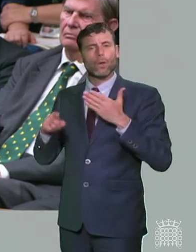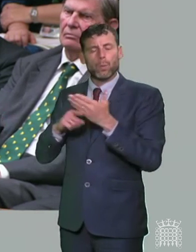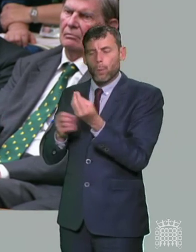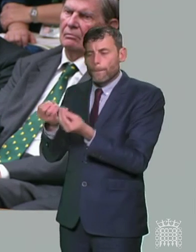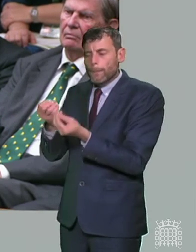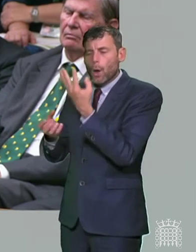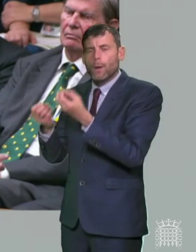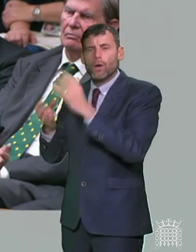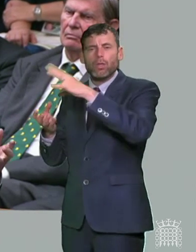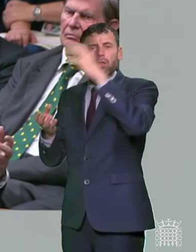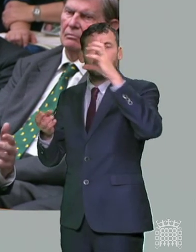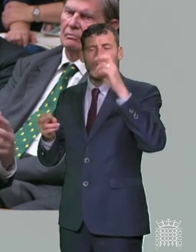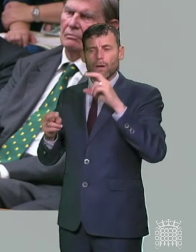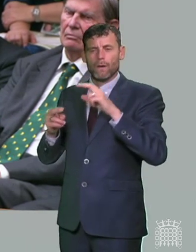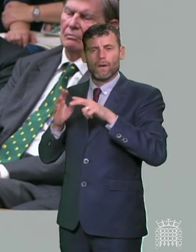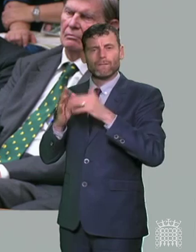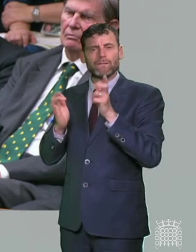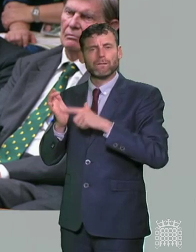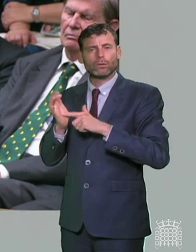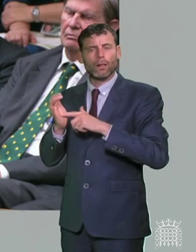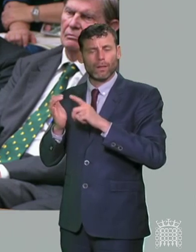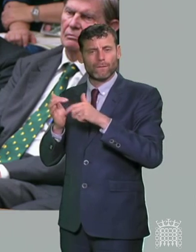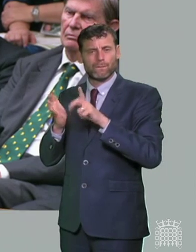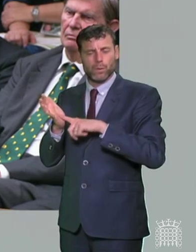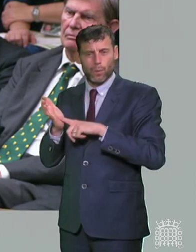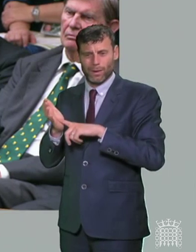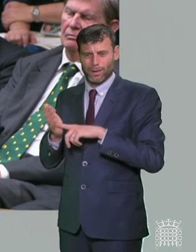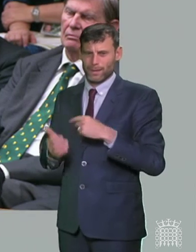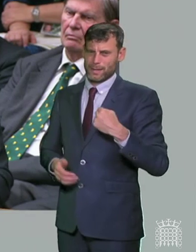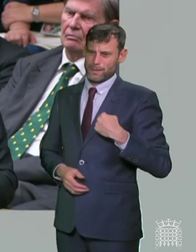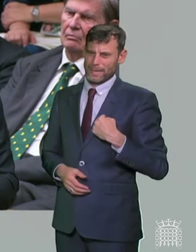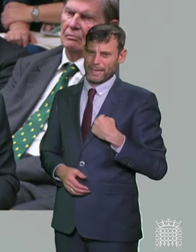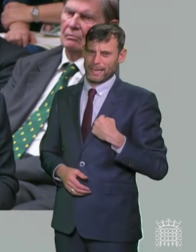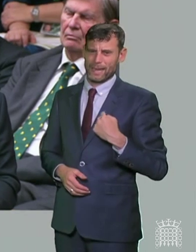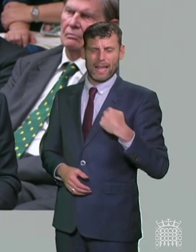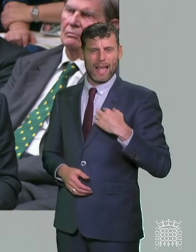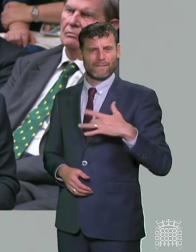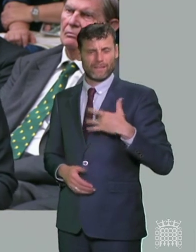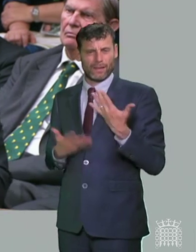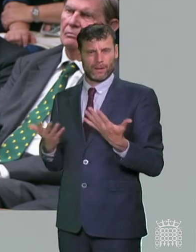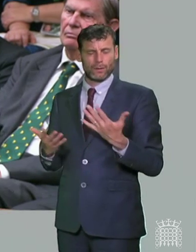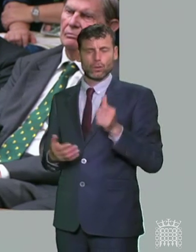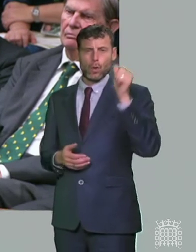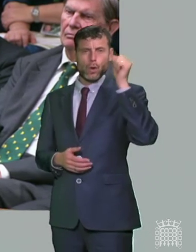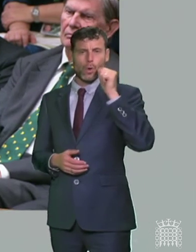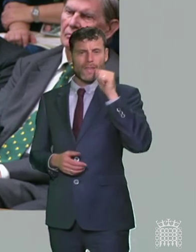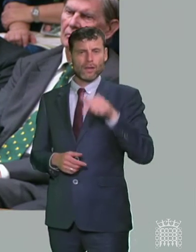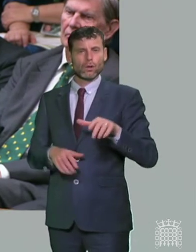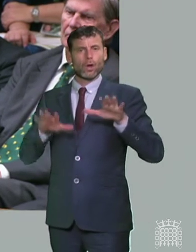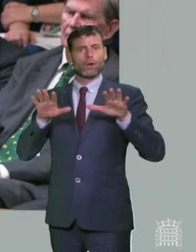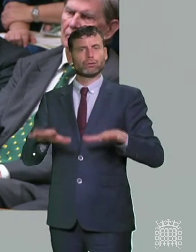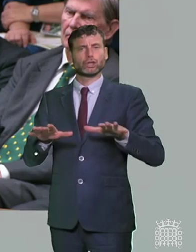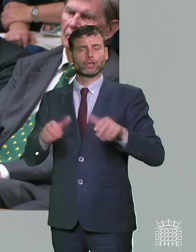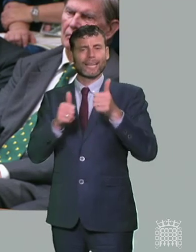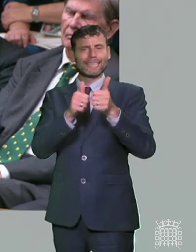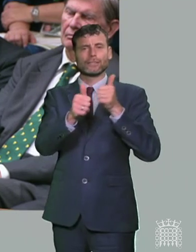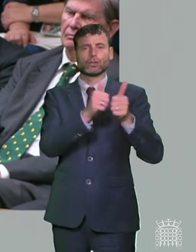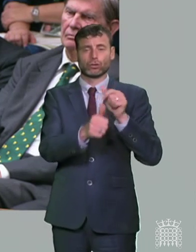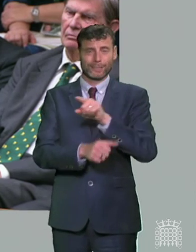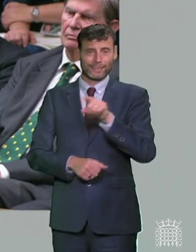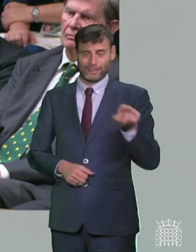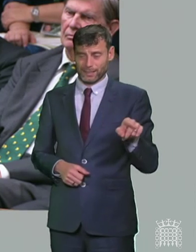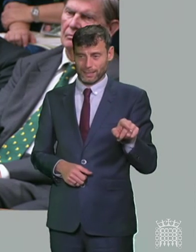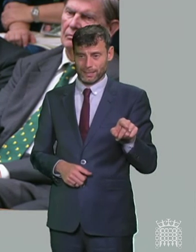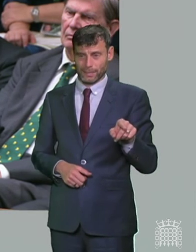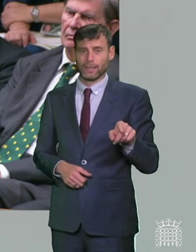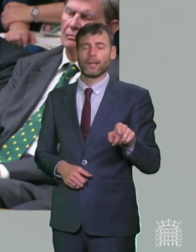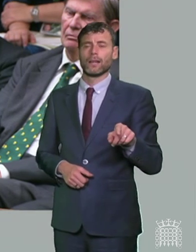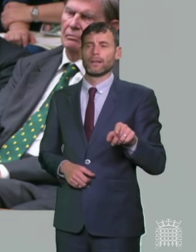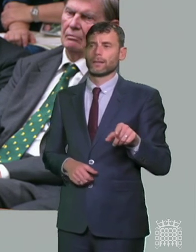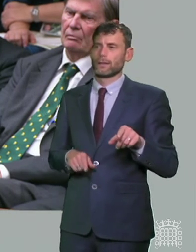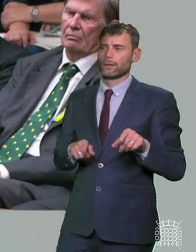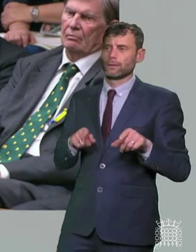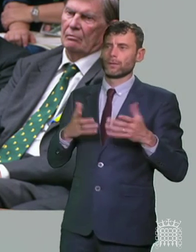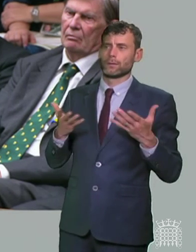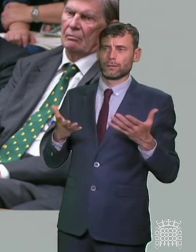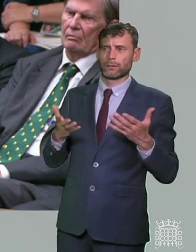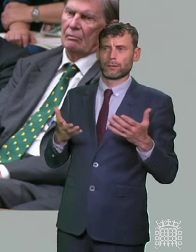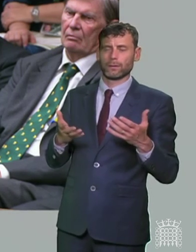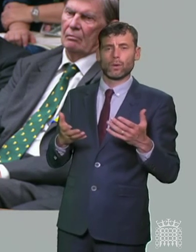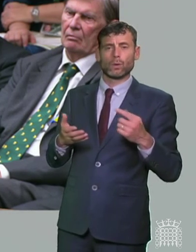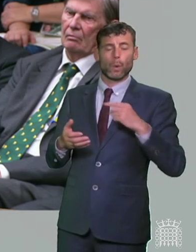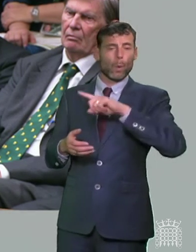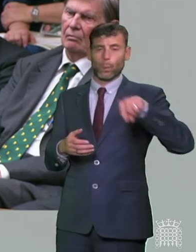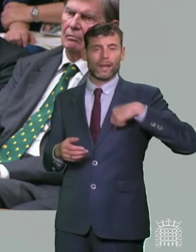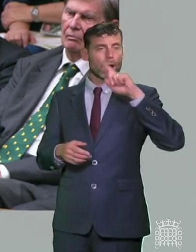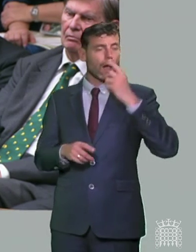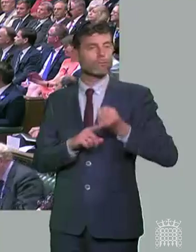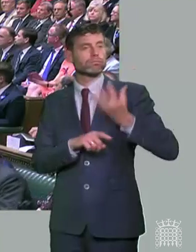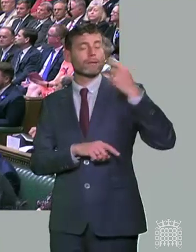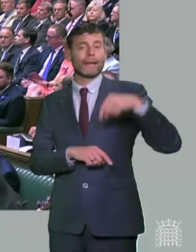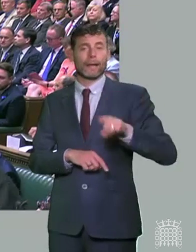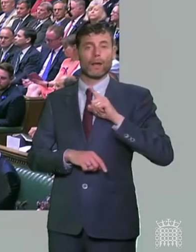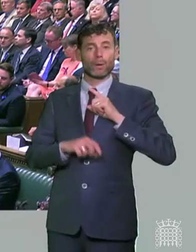Does my right honourable Friend share my concerns about the ethics of holding back British industry and exporting—and magnifying—our carbon emissions overseas, all in the name of net zero?